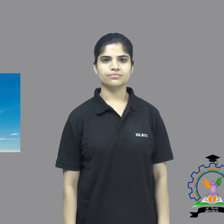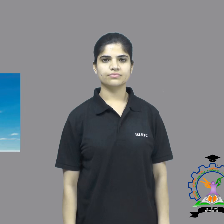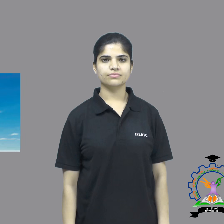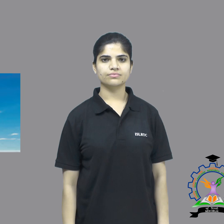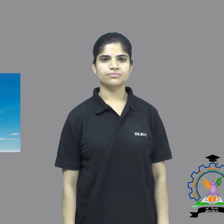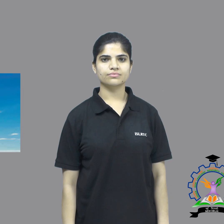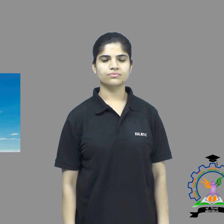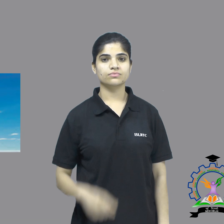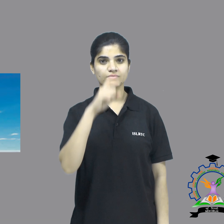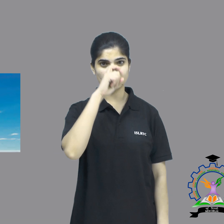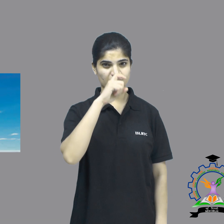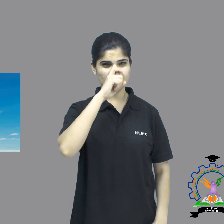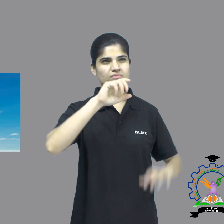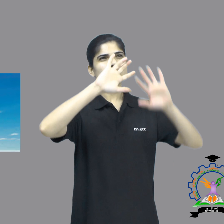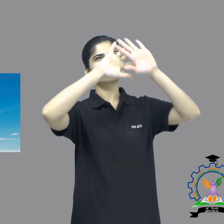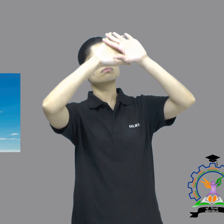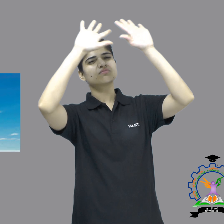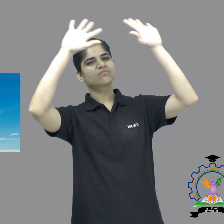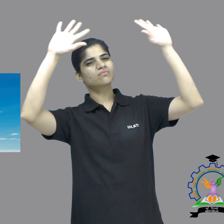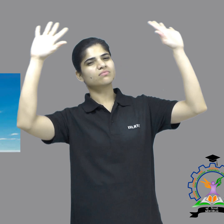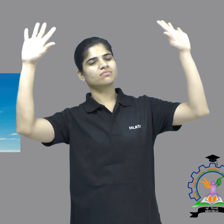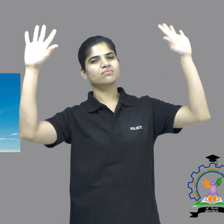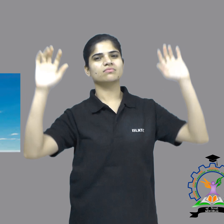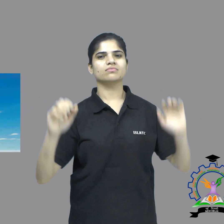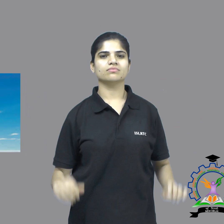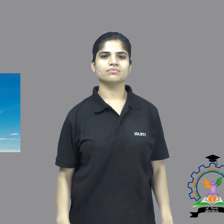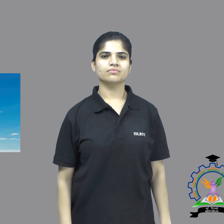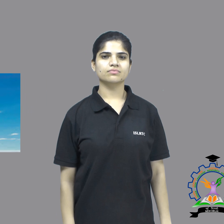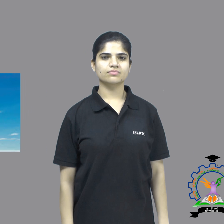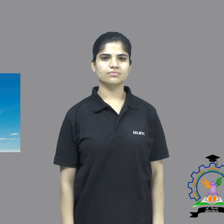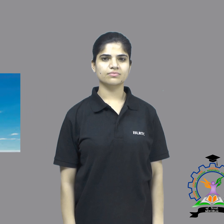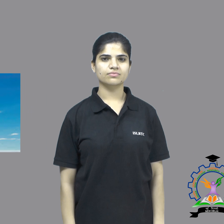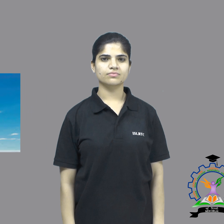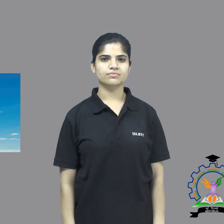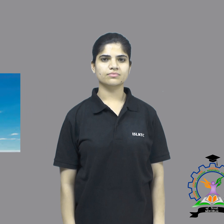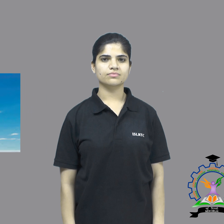Sky